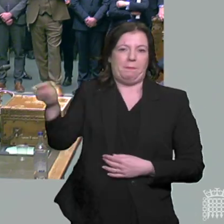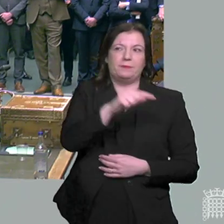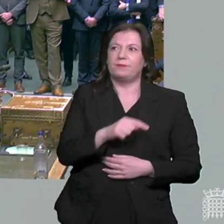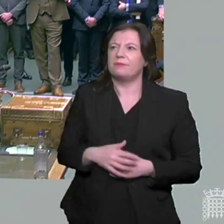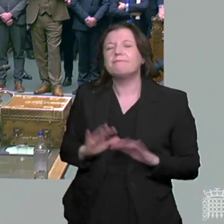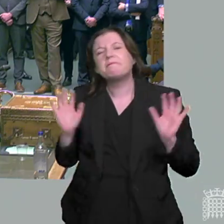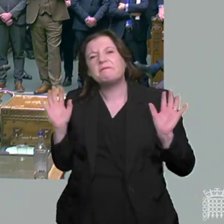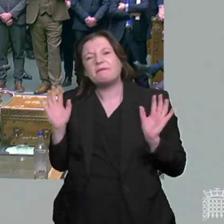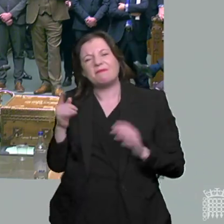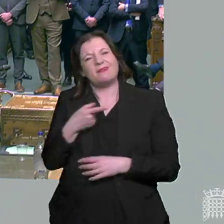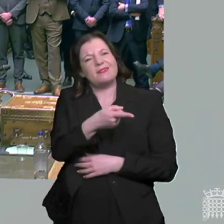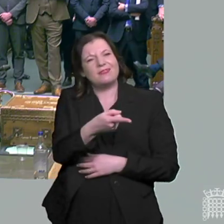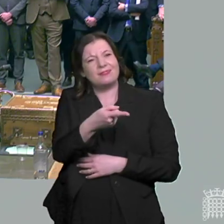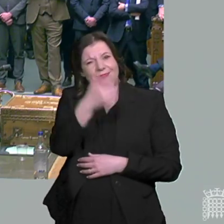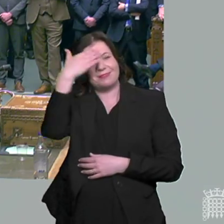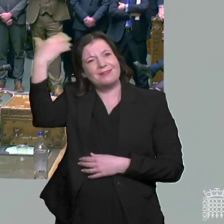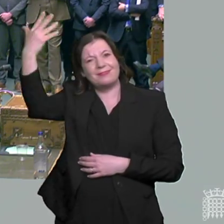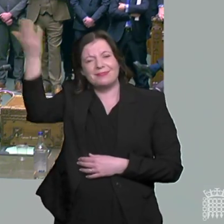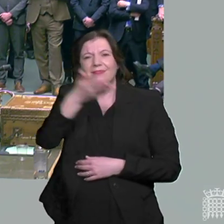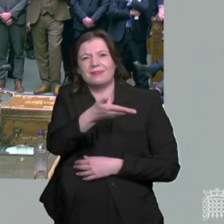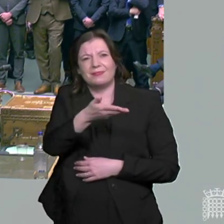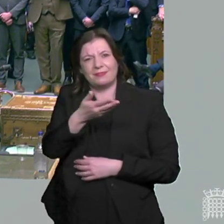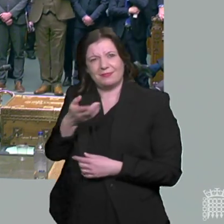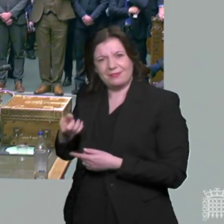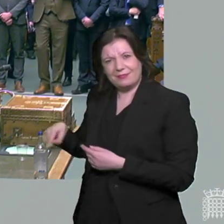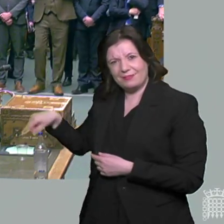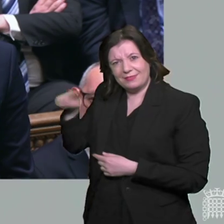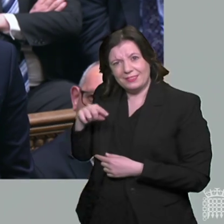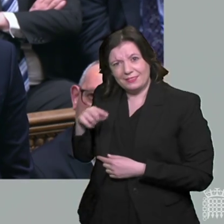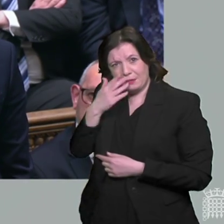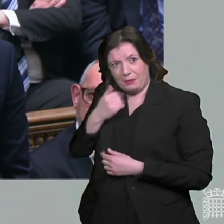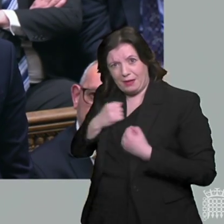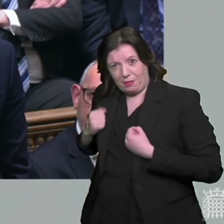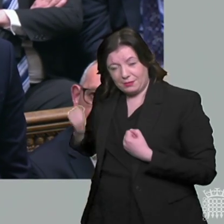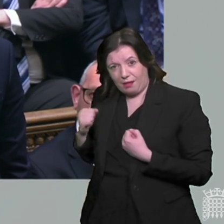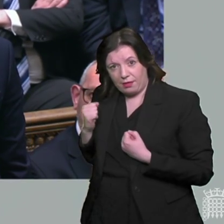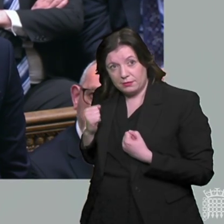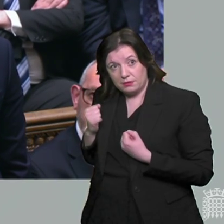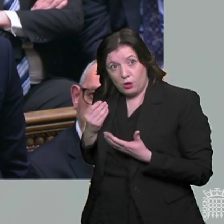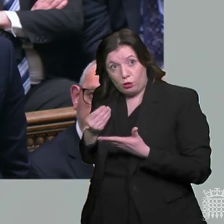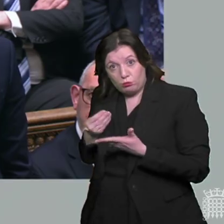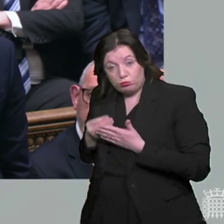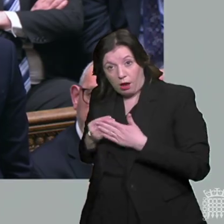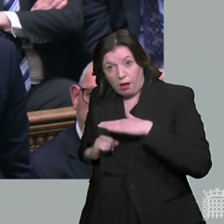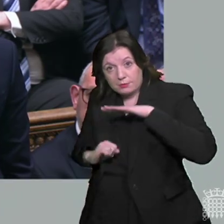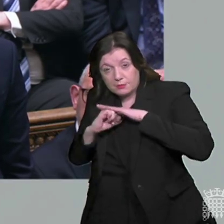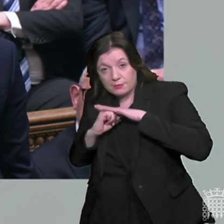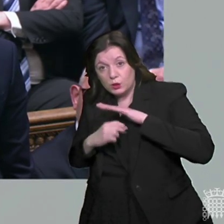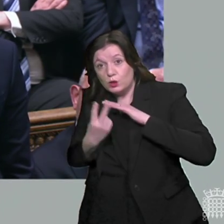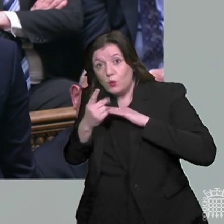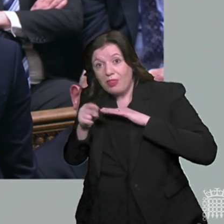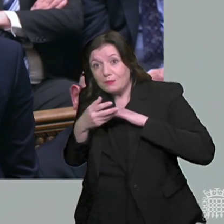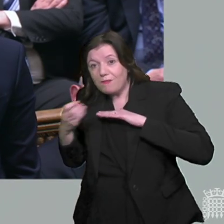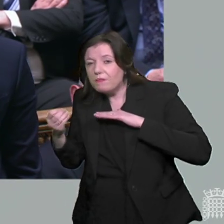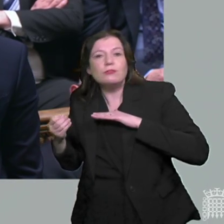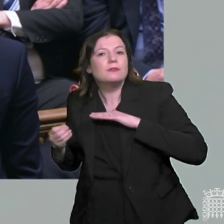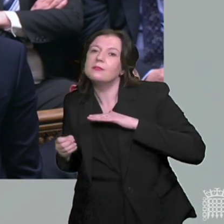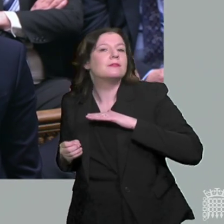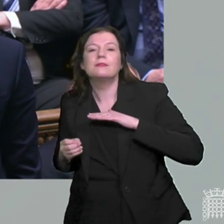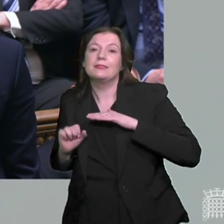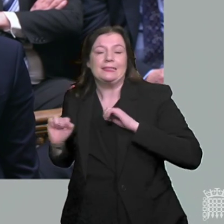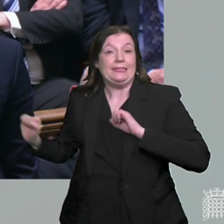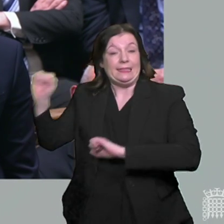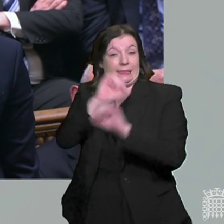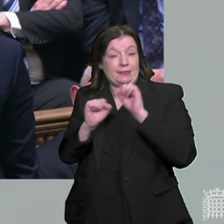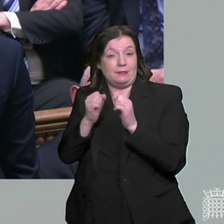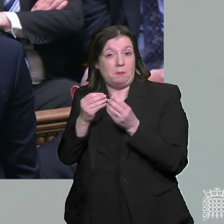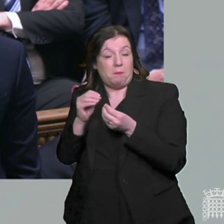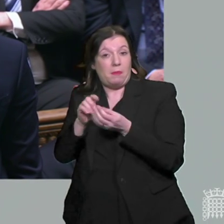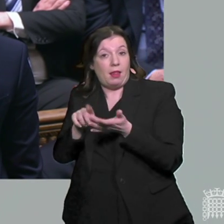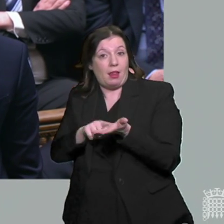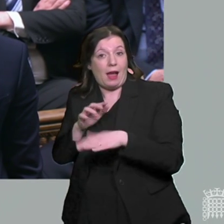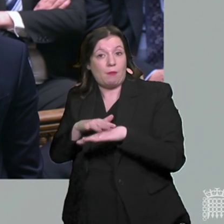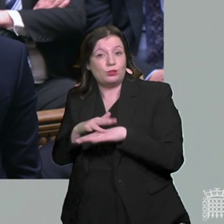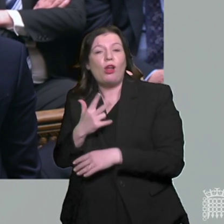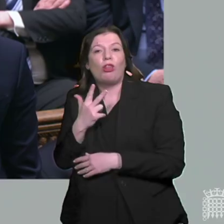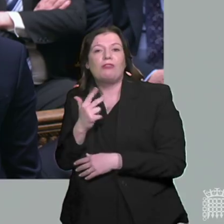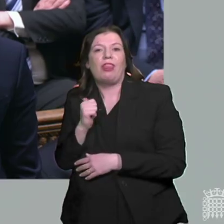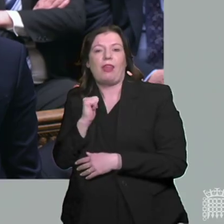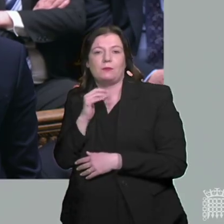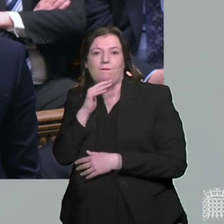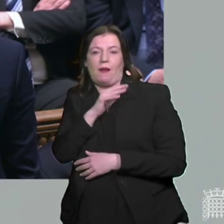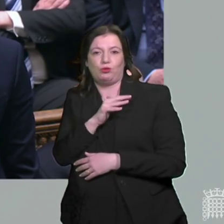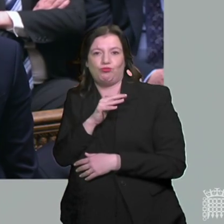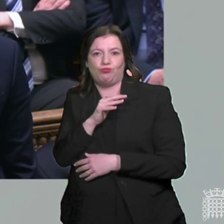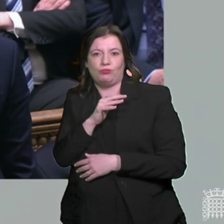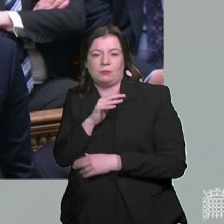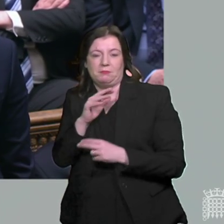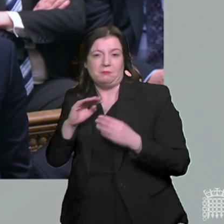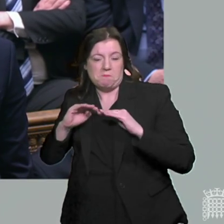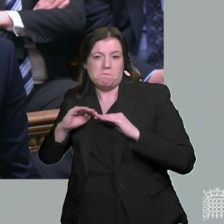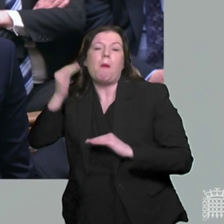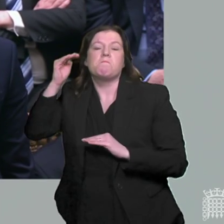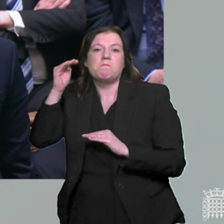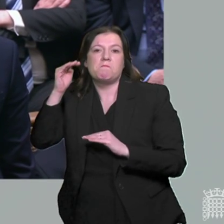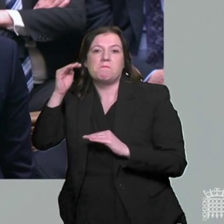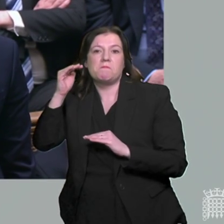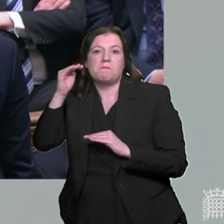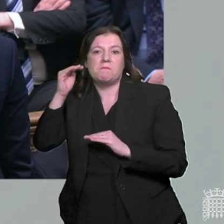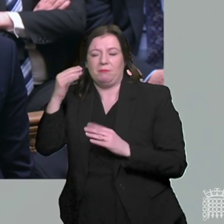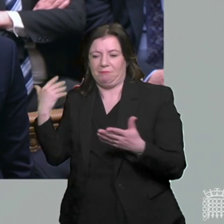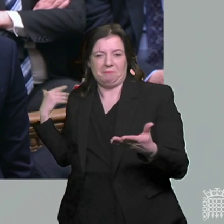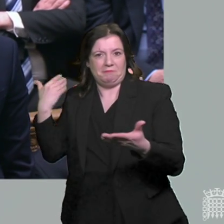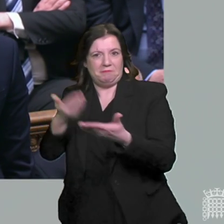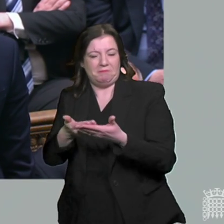You have got to wonder what planet the Prime Minister is on, because for households in Scotland energy prices have not been frozen at two and a half grand—indeed, the average bill in Scotland has been closer to £3,500, with a near tripling in just under two years.